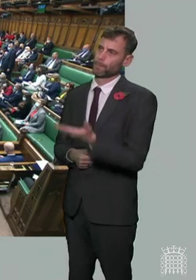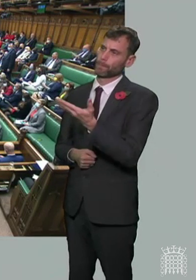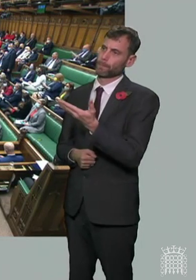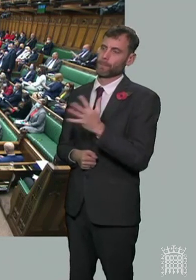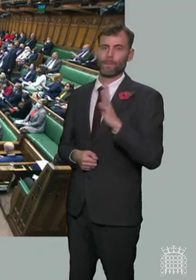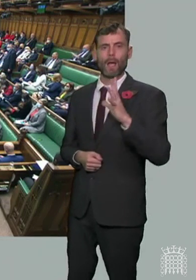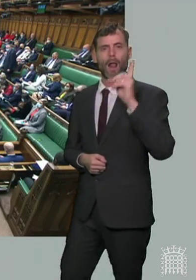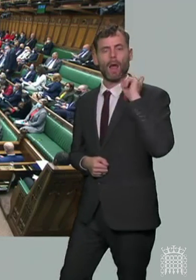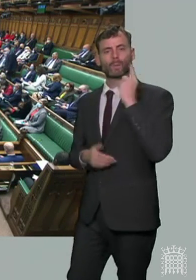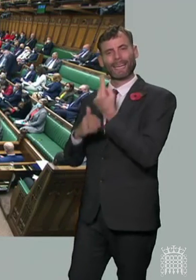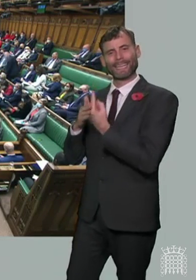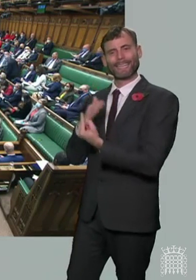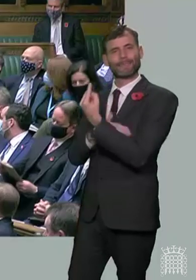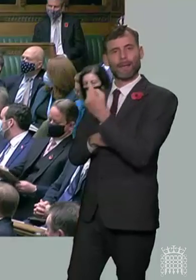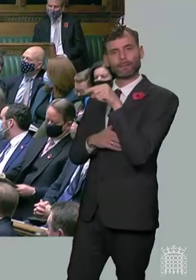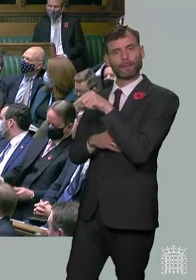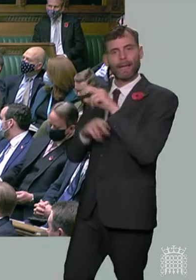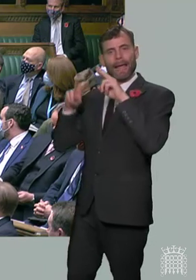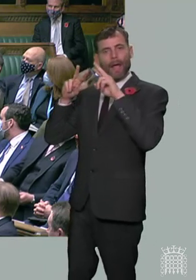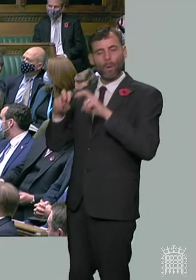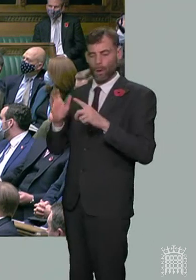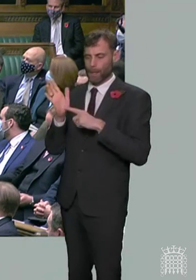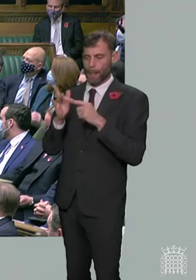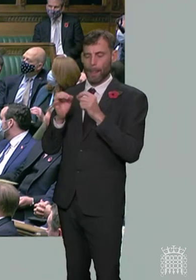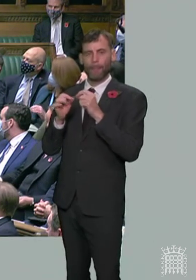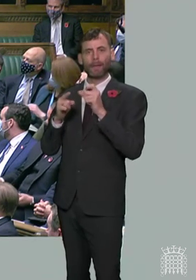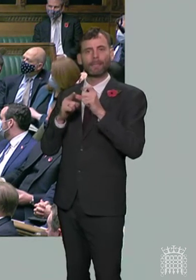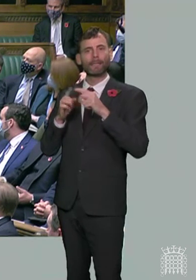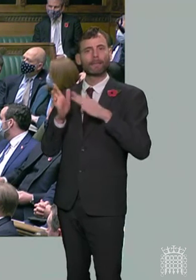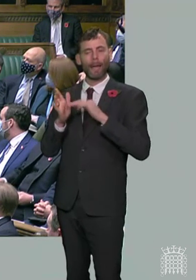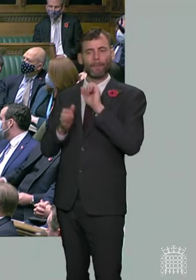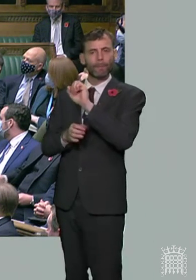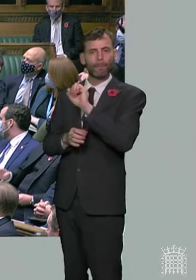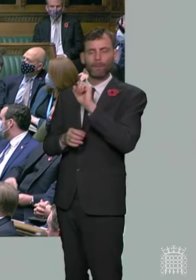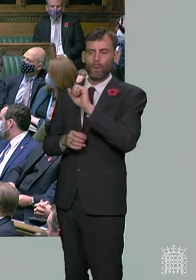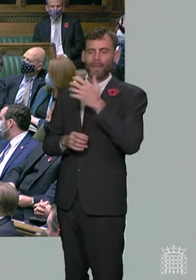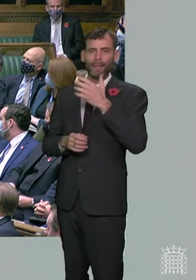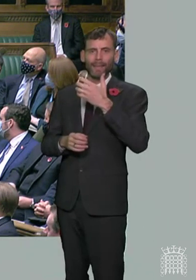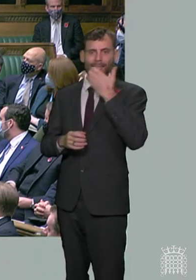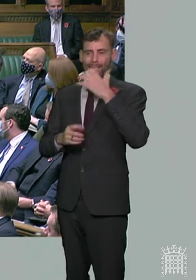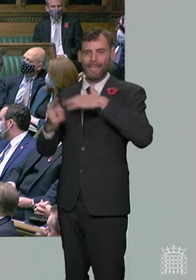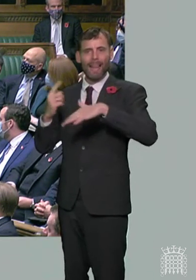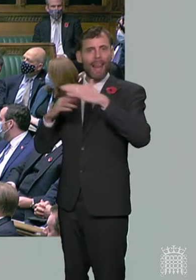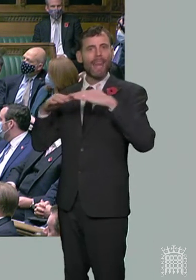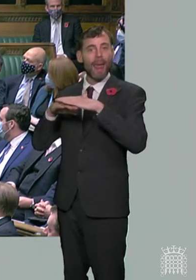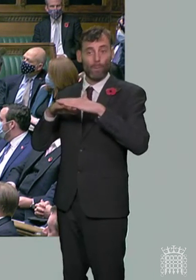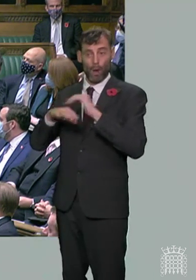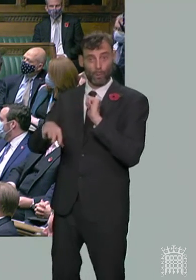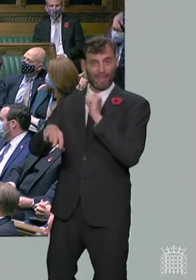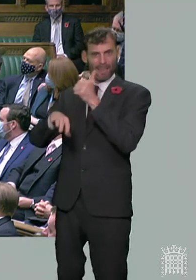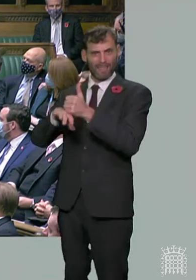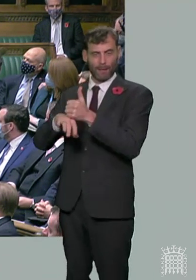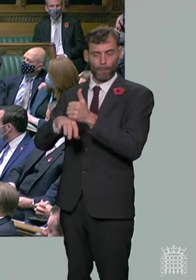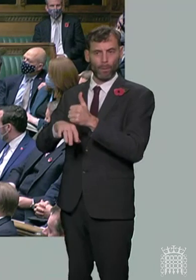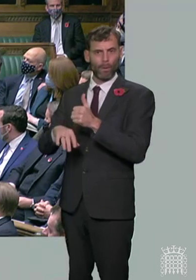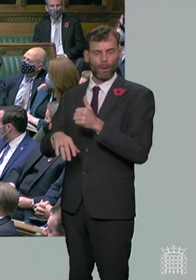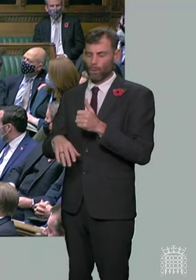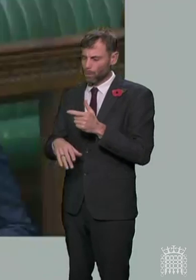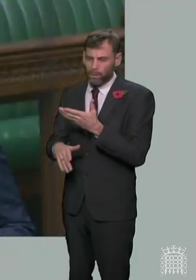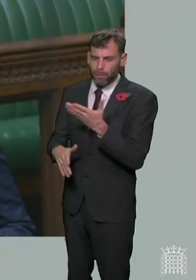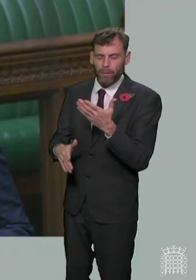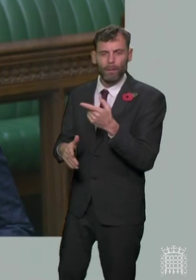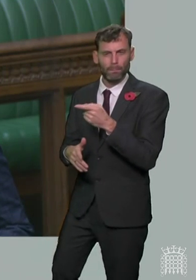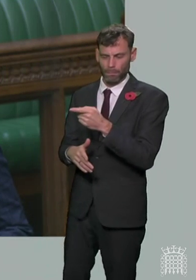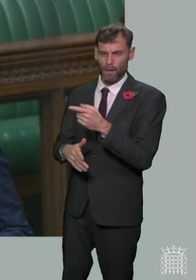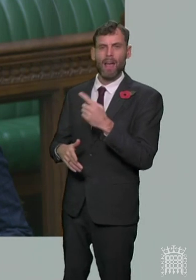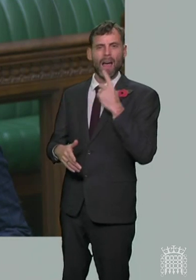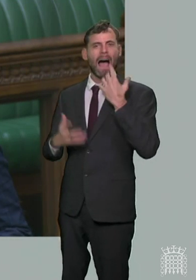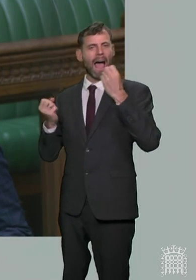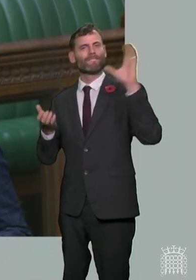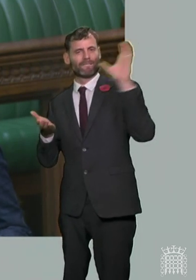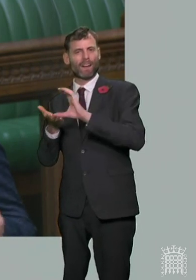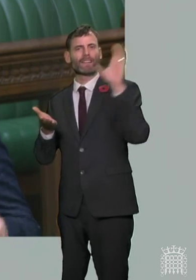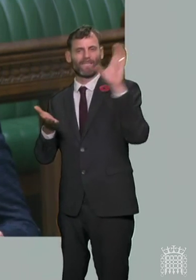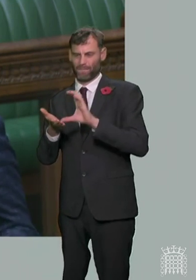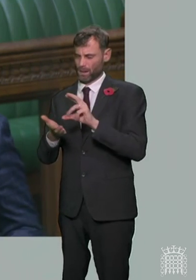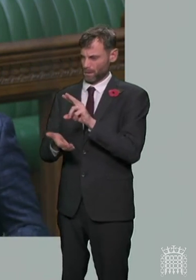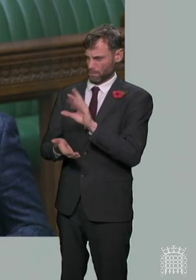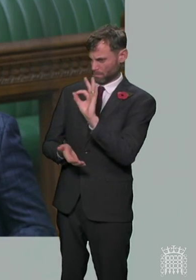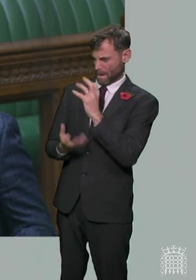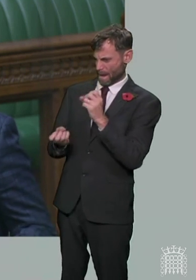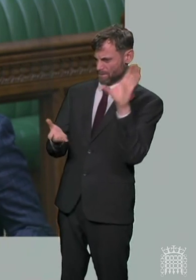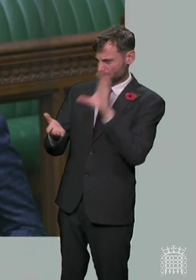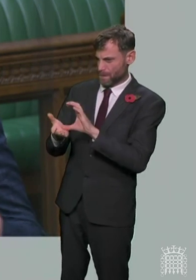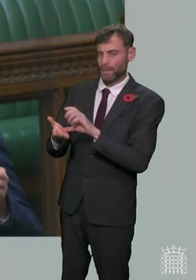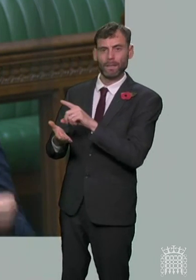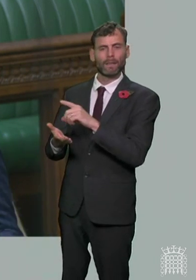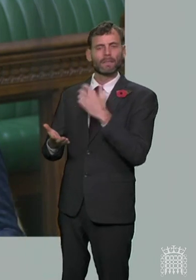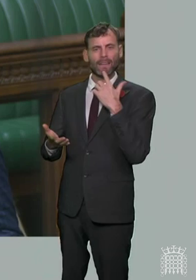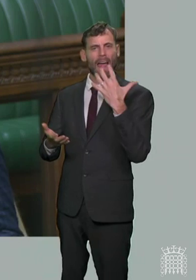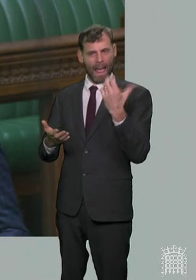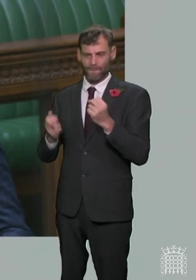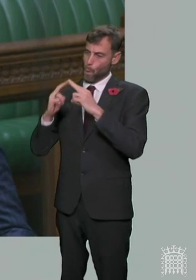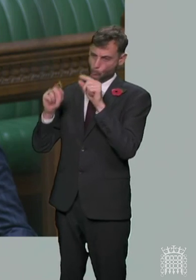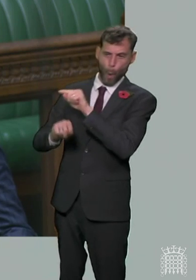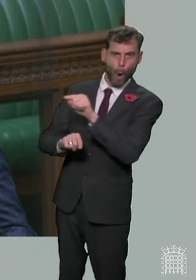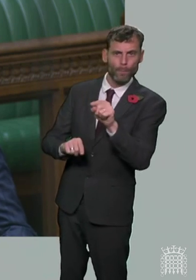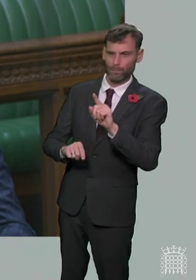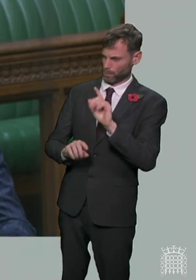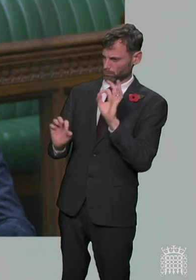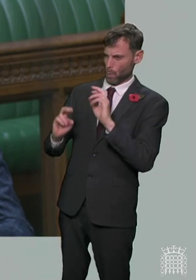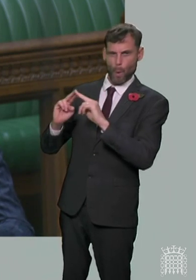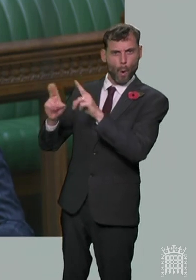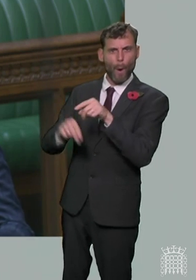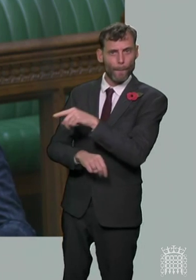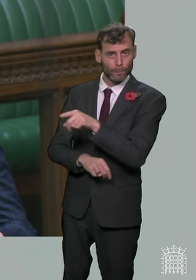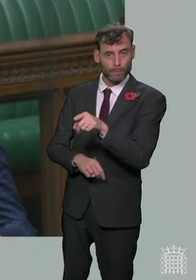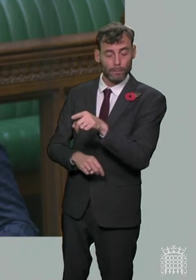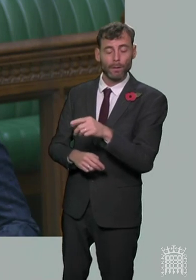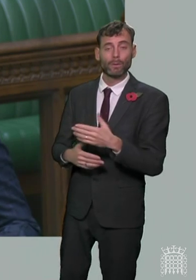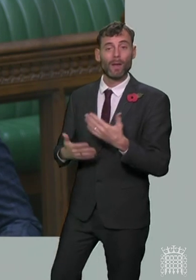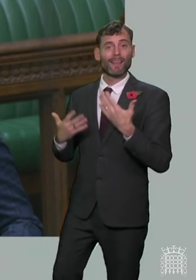Last week, an independent inquiry into Lib Dem-run Sutton Council’s own heat network found that it was set up on false assumptions, including funding that was never obtained and homes that do not exist—and now my constituents are going to be left footing the bill.